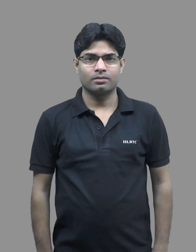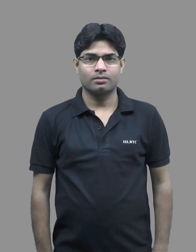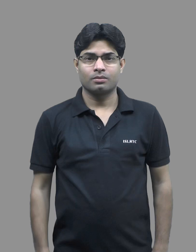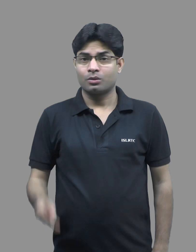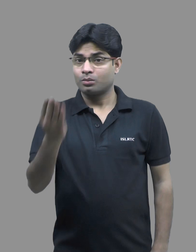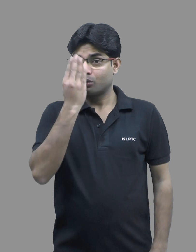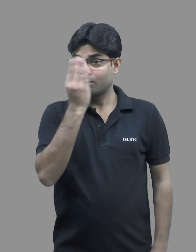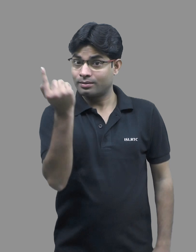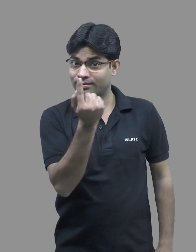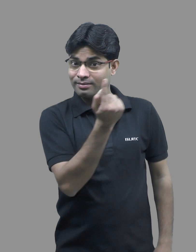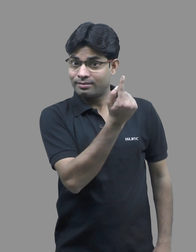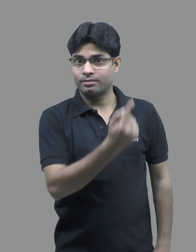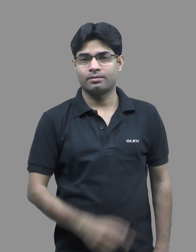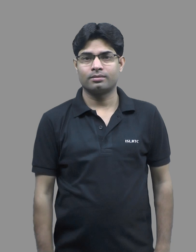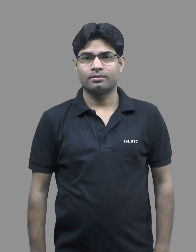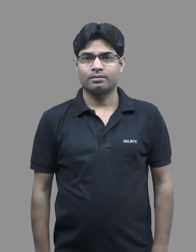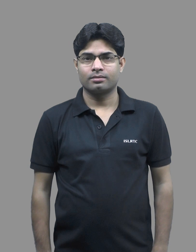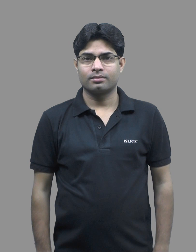Urdu